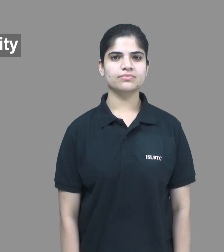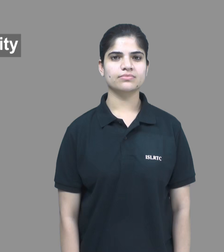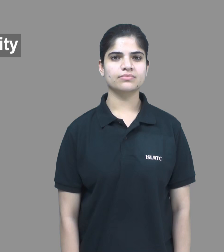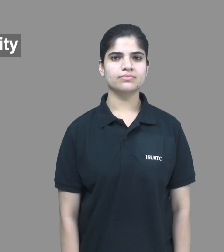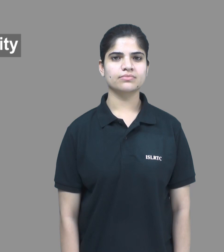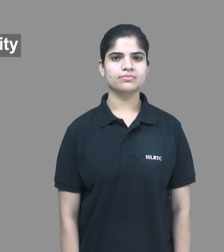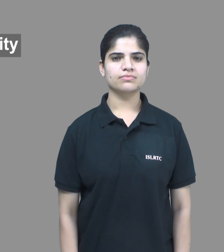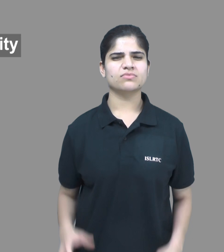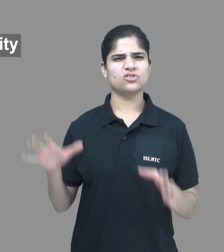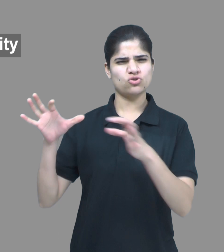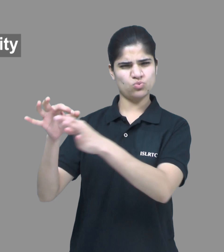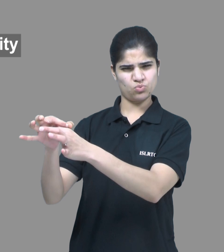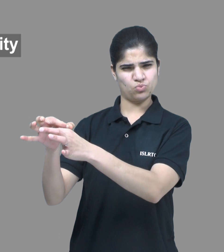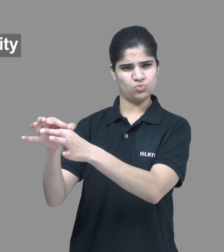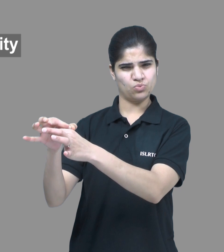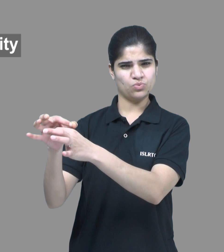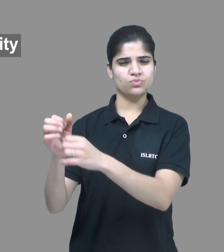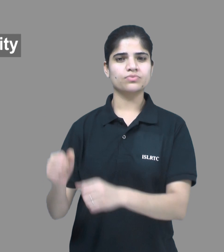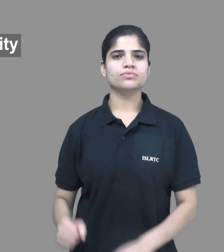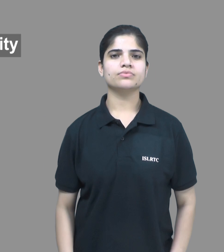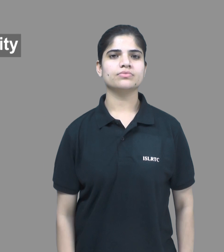Minority